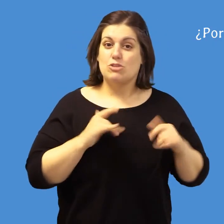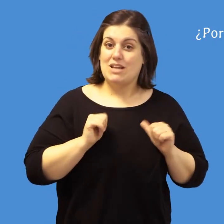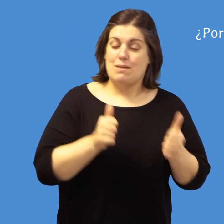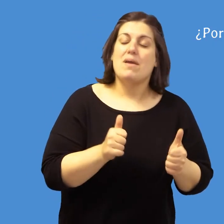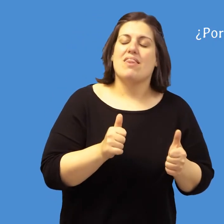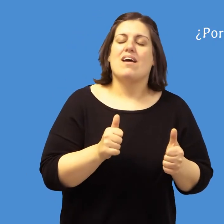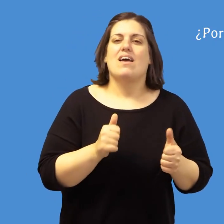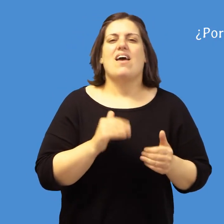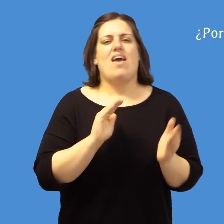empezar